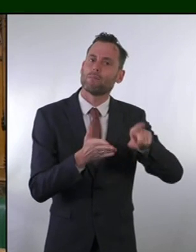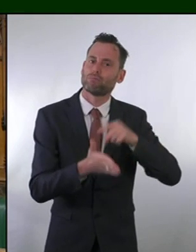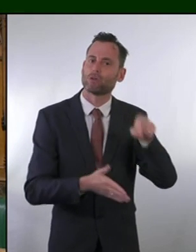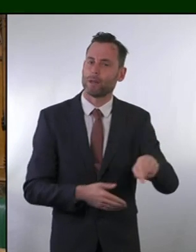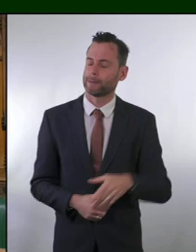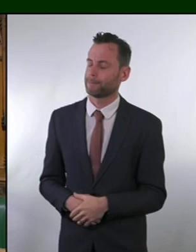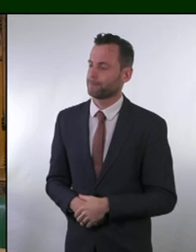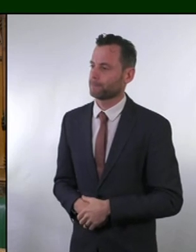My constituent